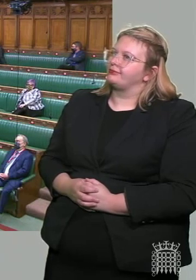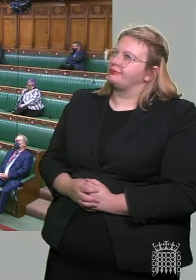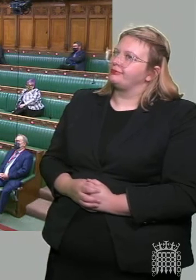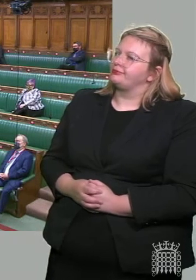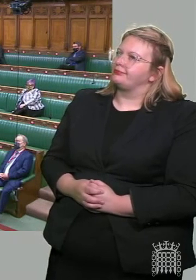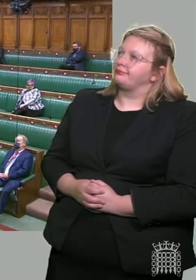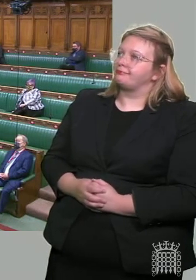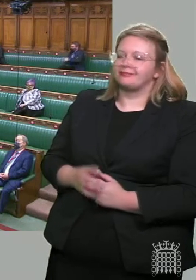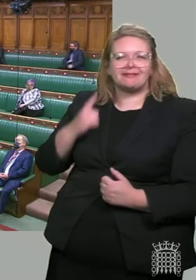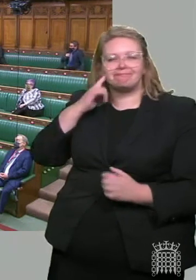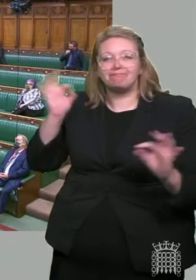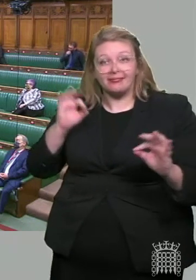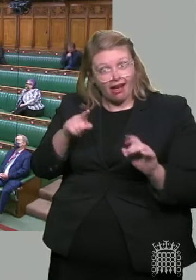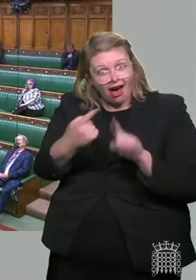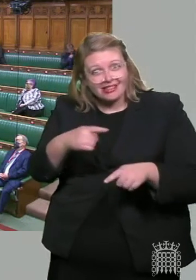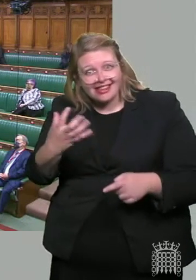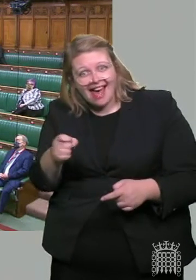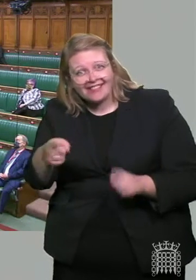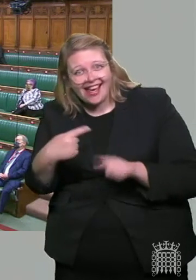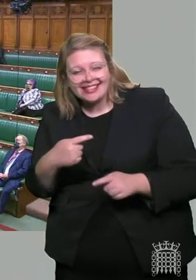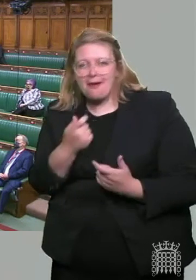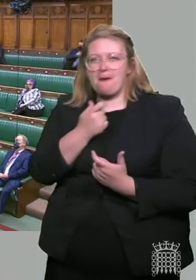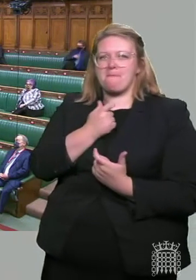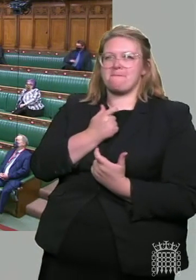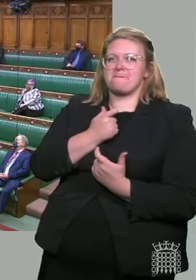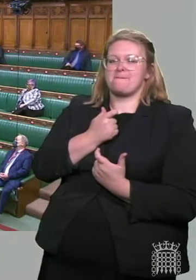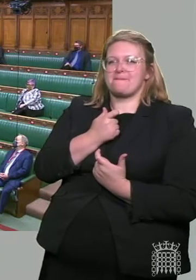Have you got the answer, Prime Minister?